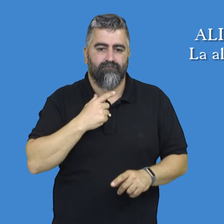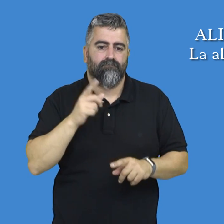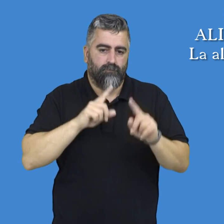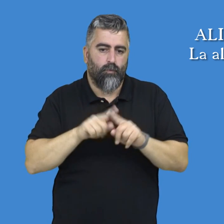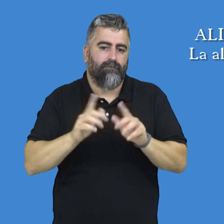problema